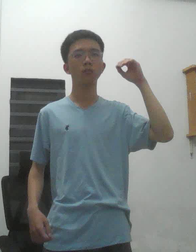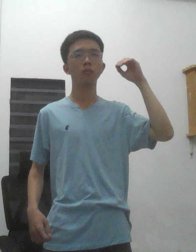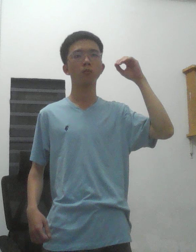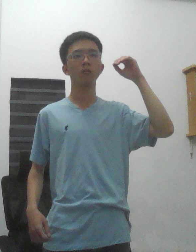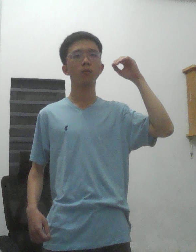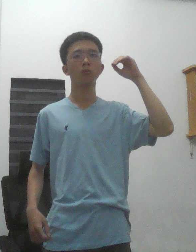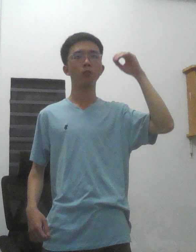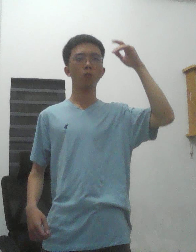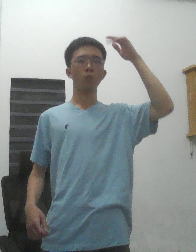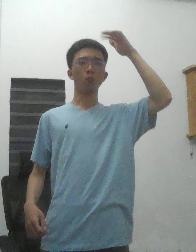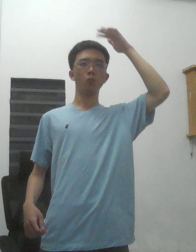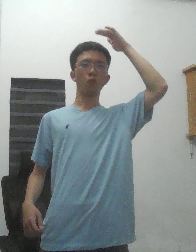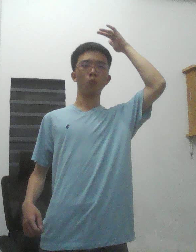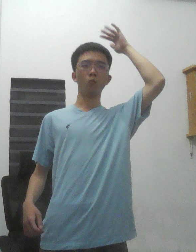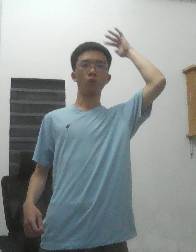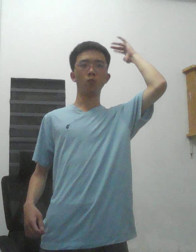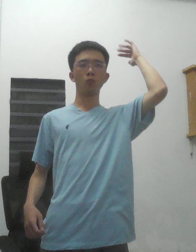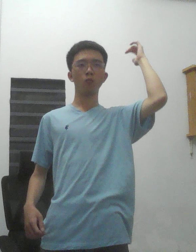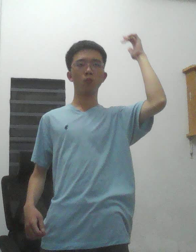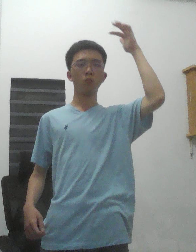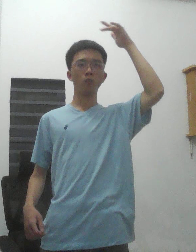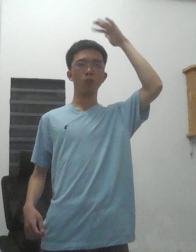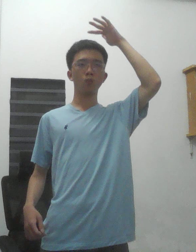vo ly